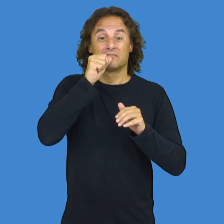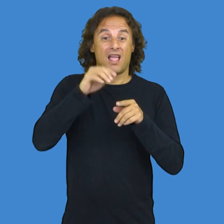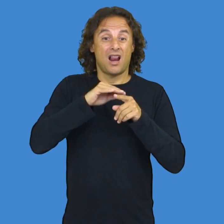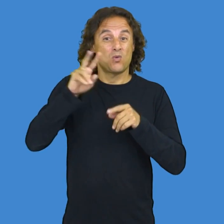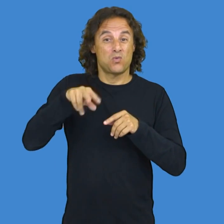alcohol